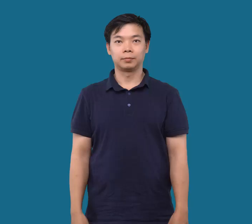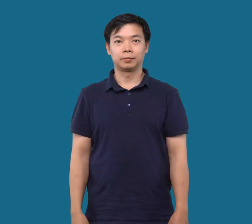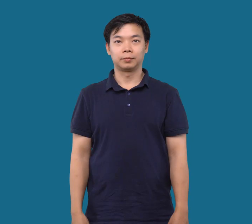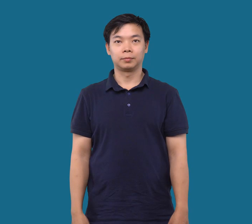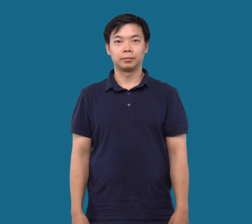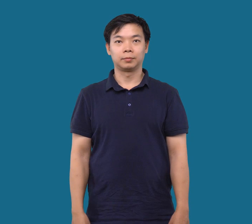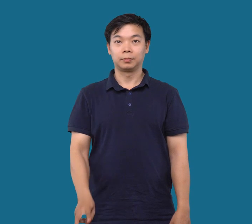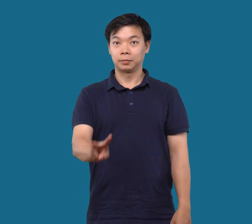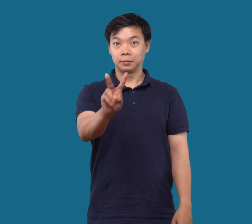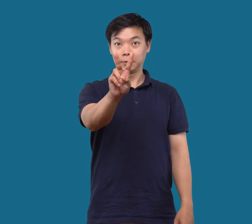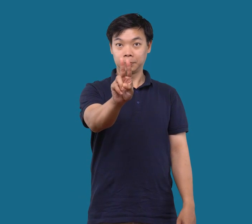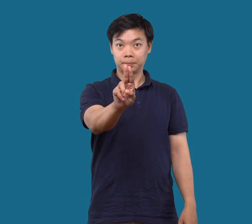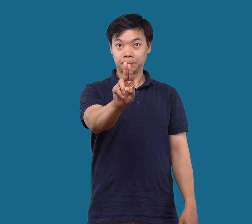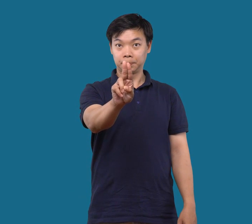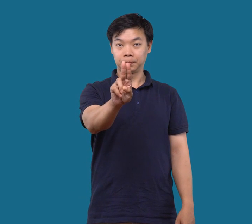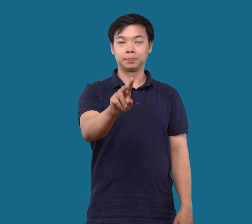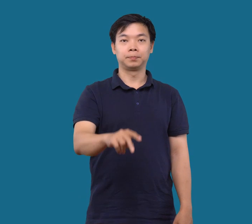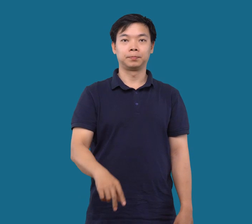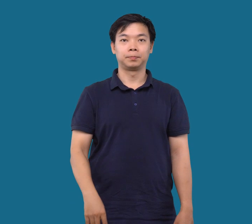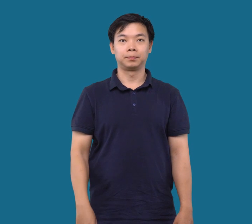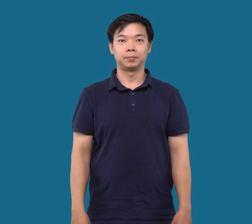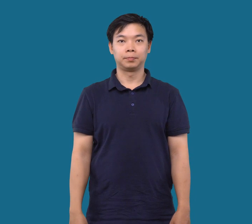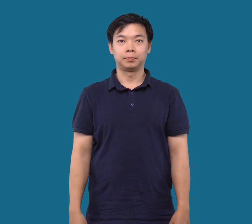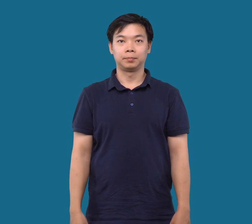một cặp